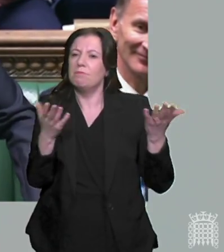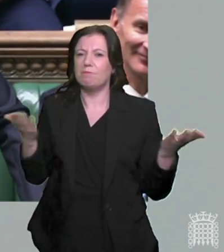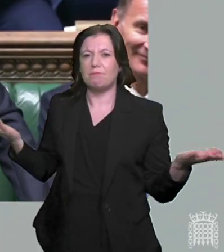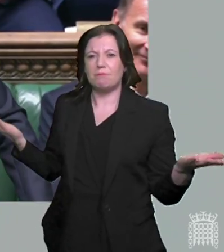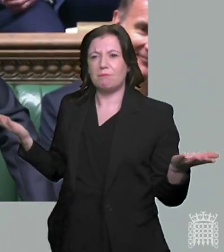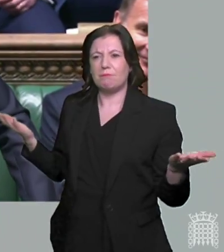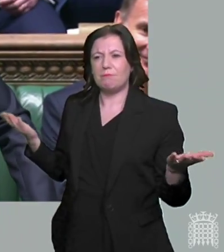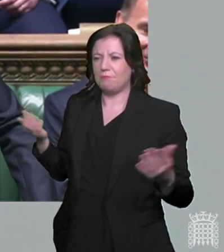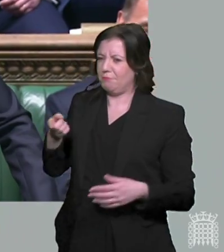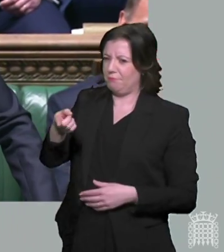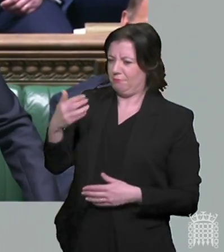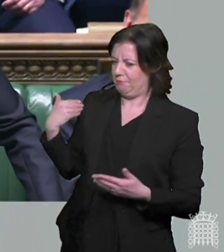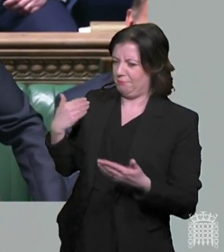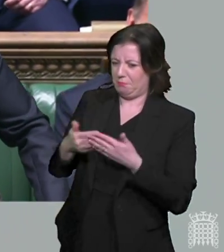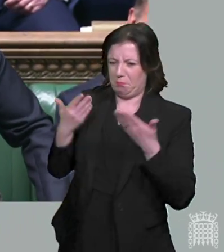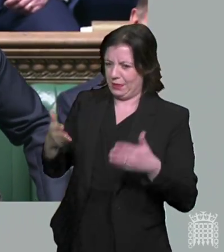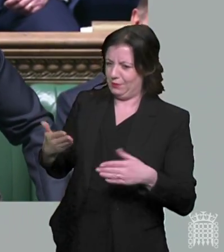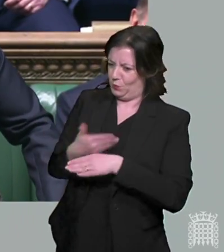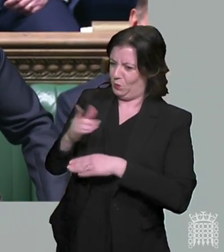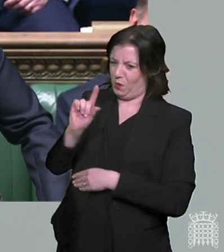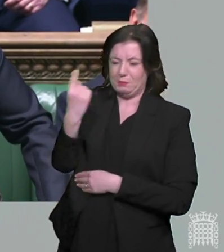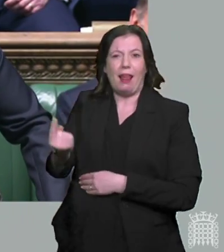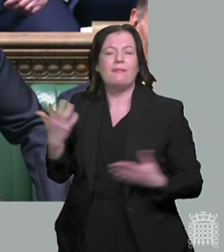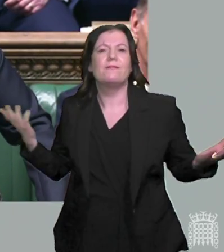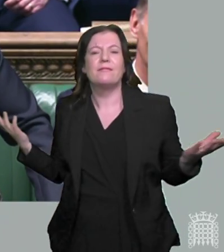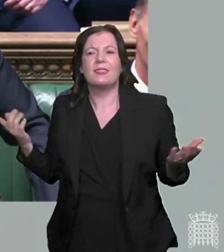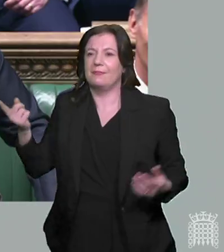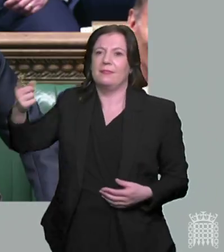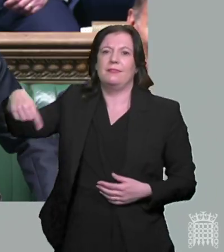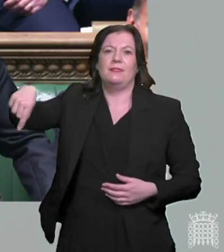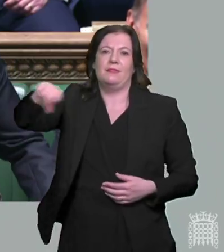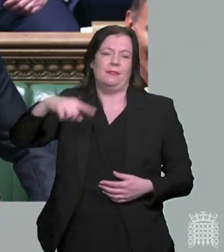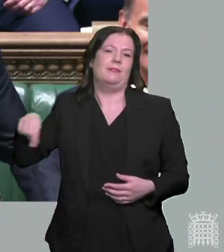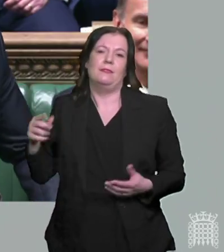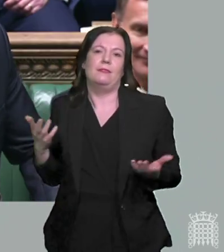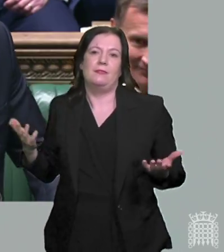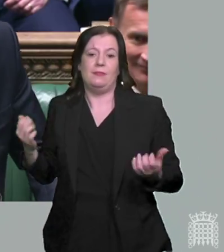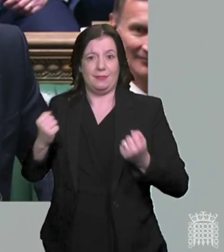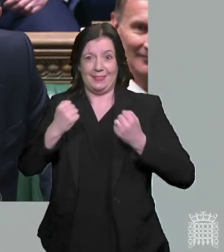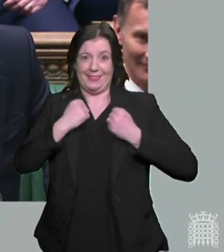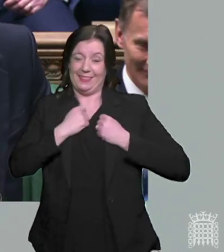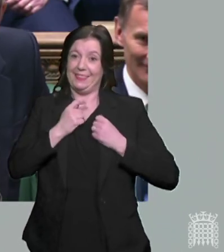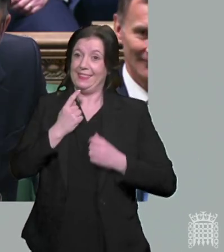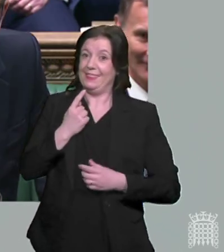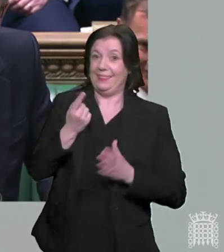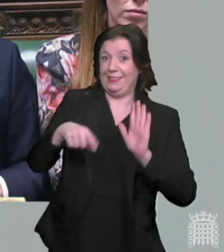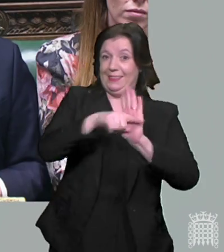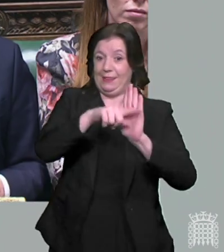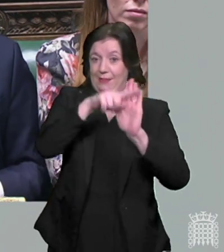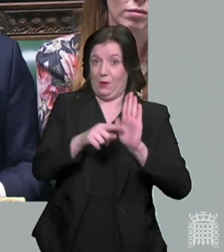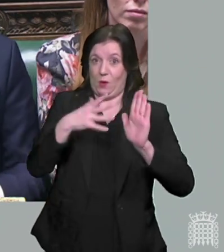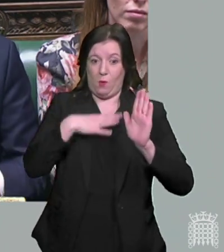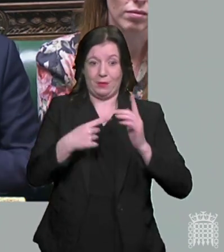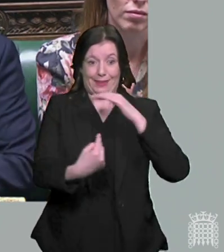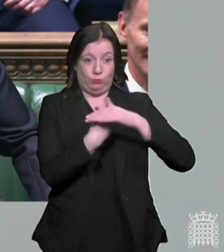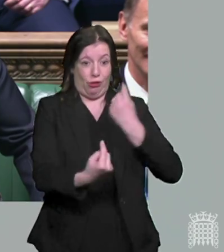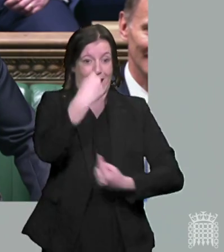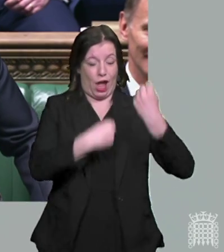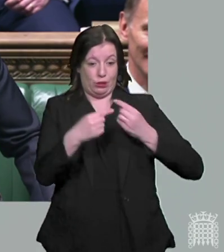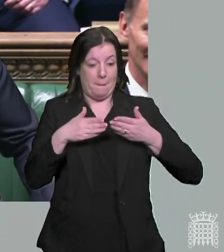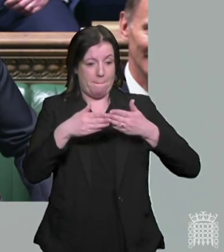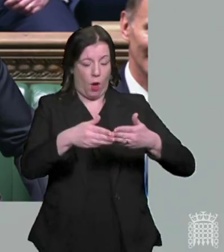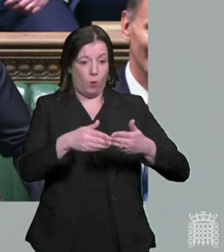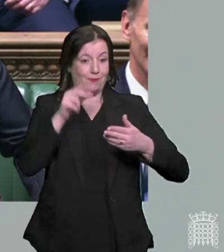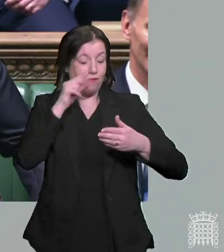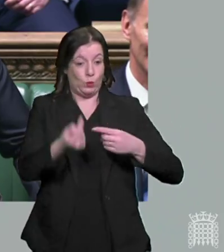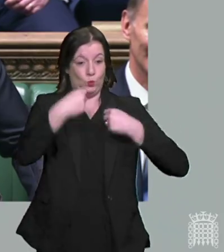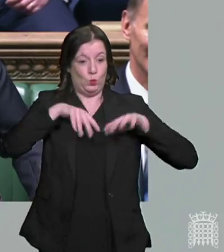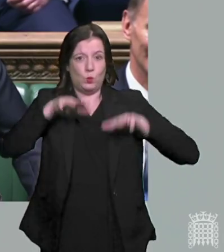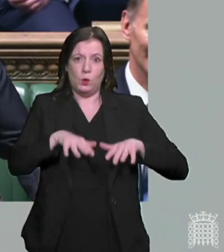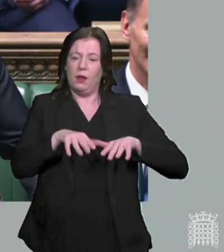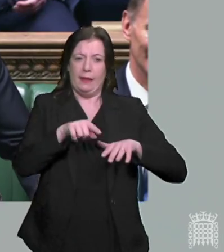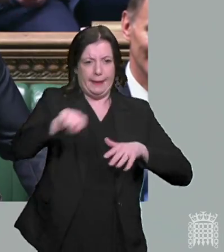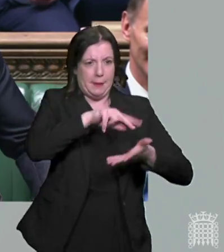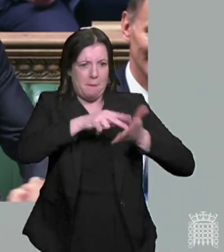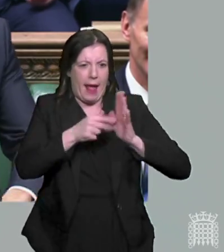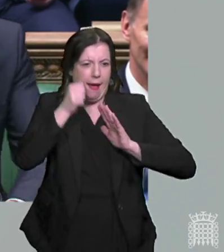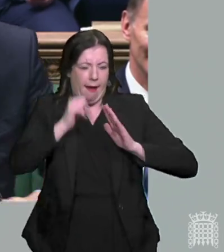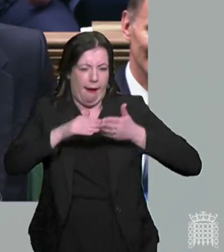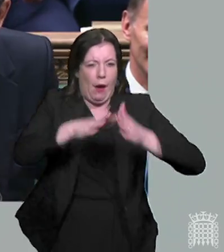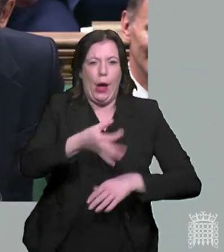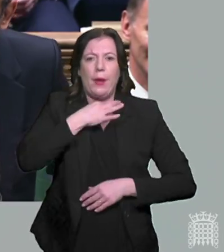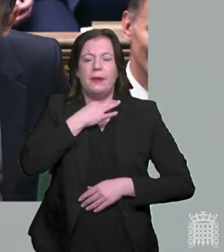What has he done in the past week? The only thing he and his party have done is voted against our Bill to stop the boats—siding with people smugglers over the British people.